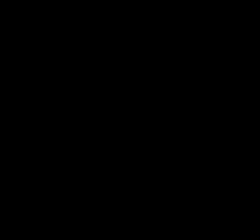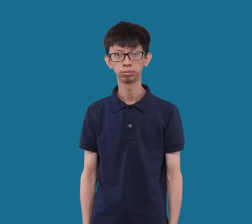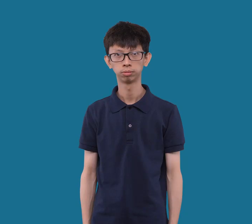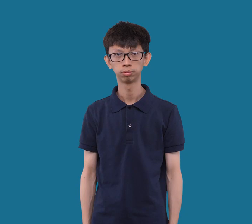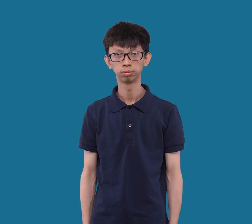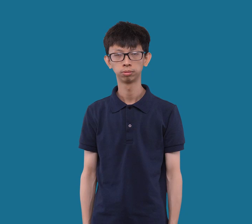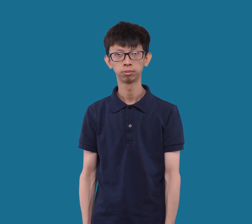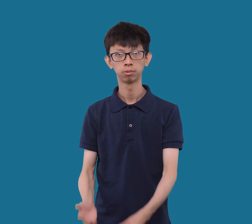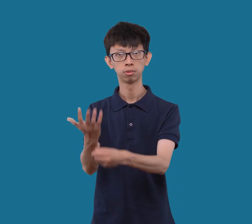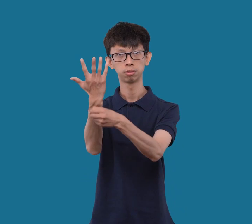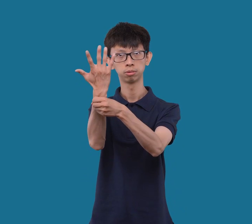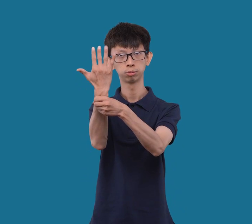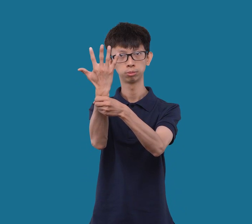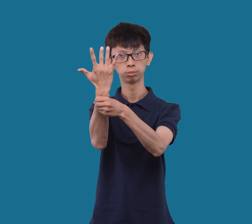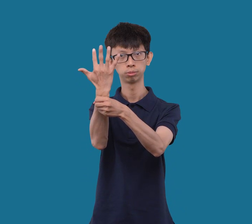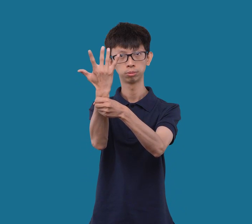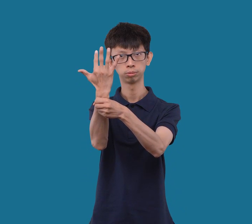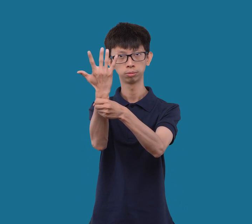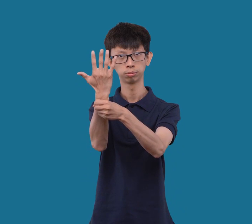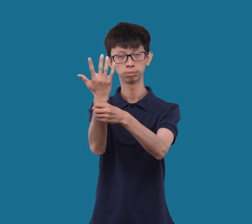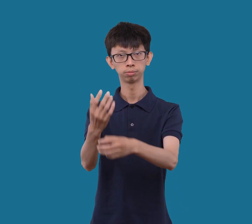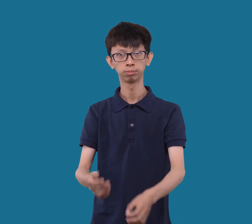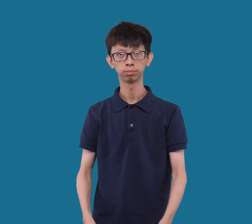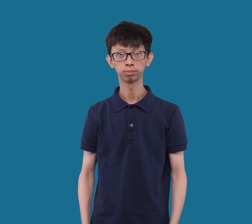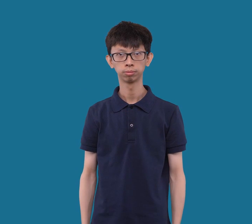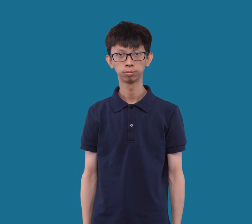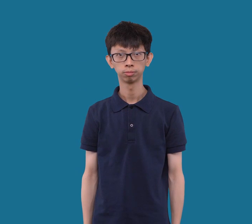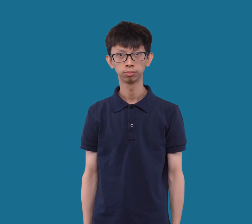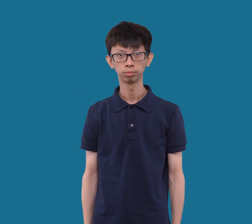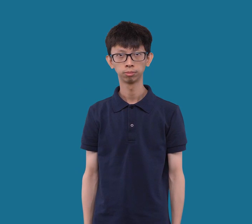đuốc